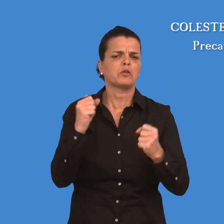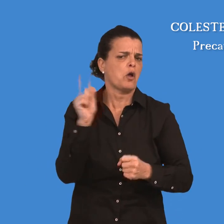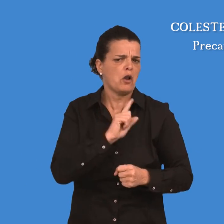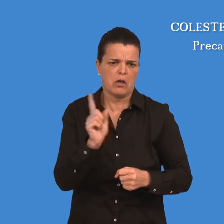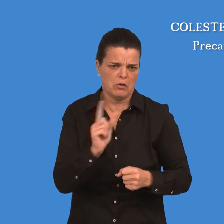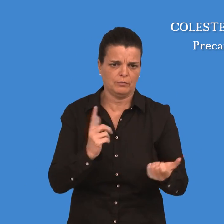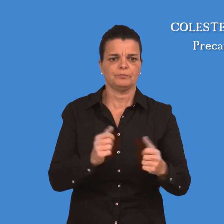no